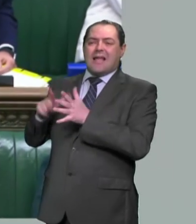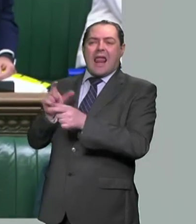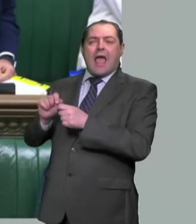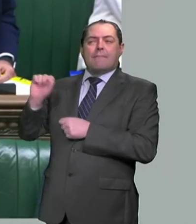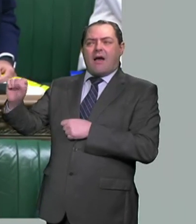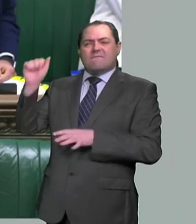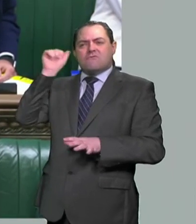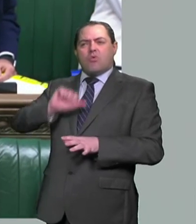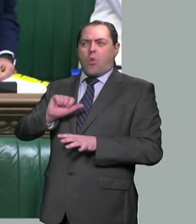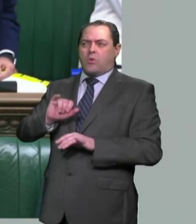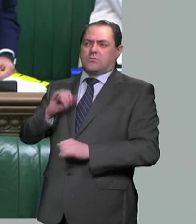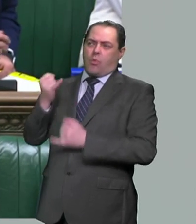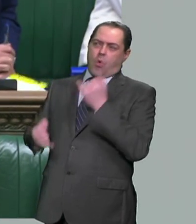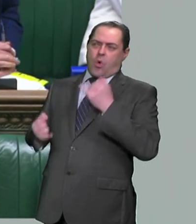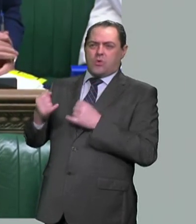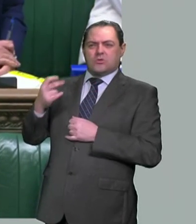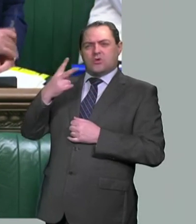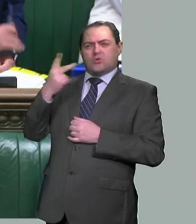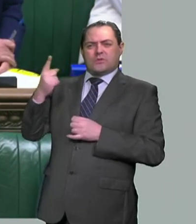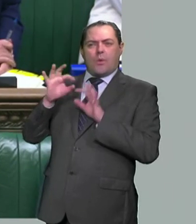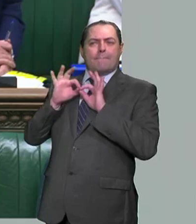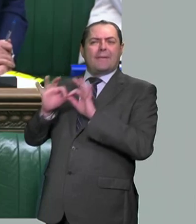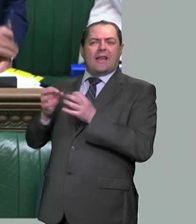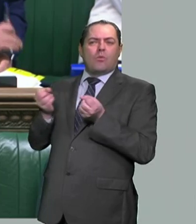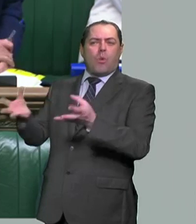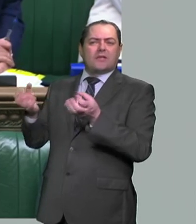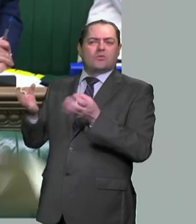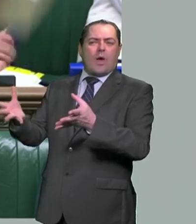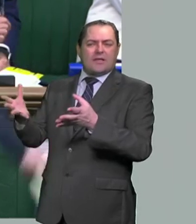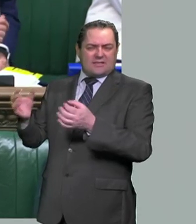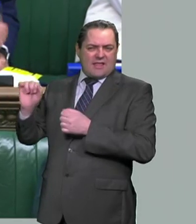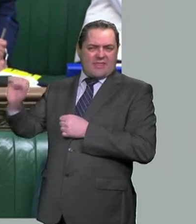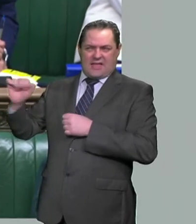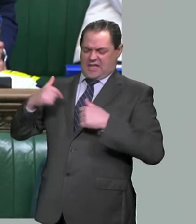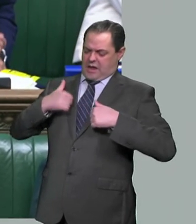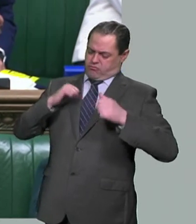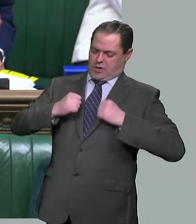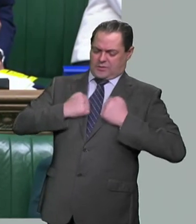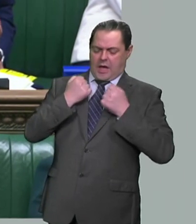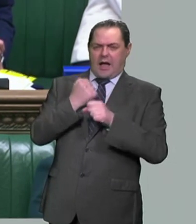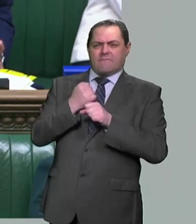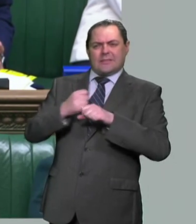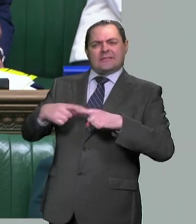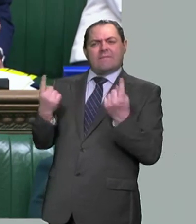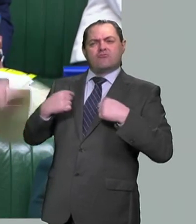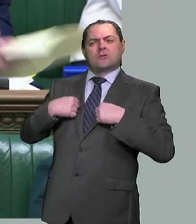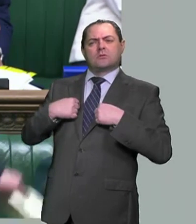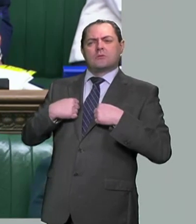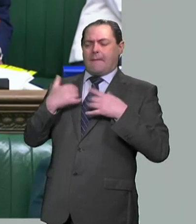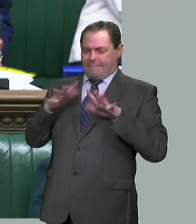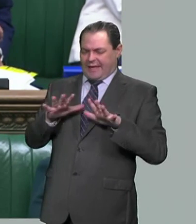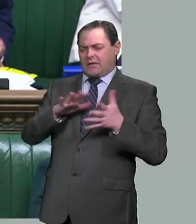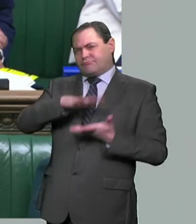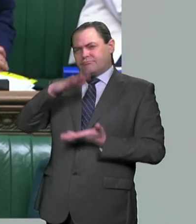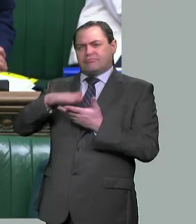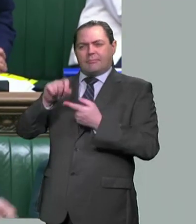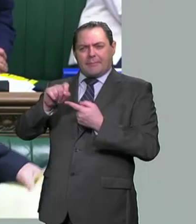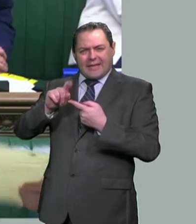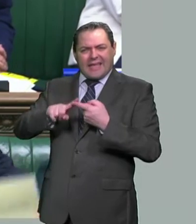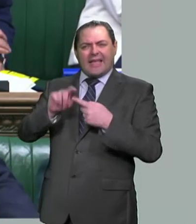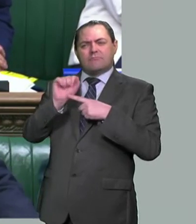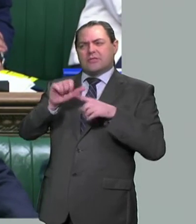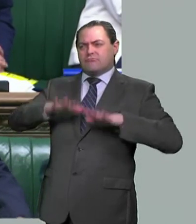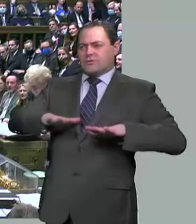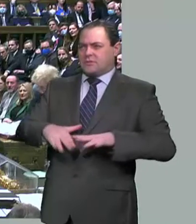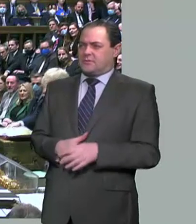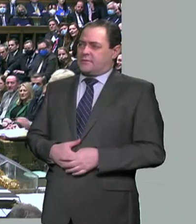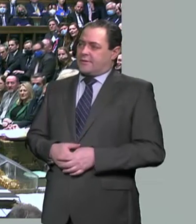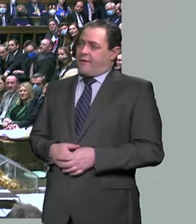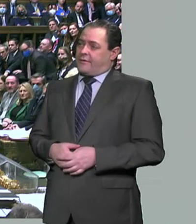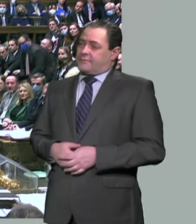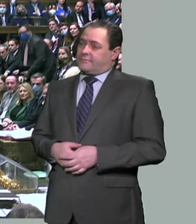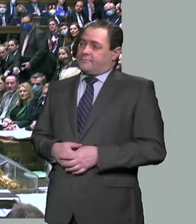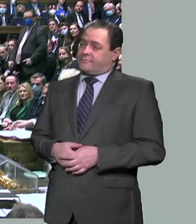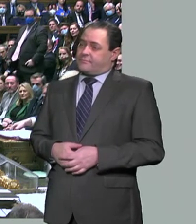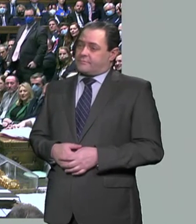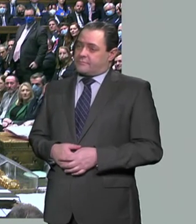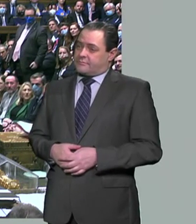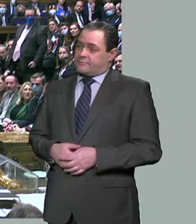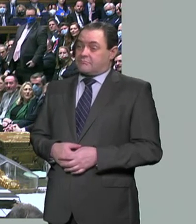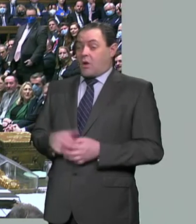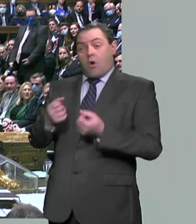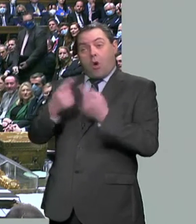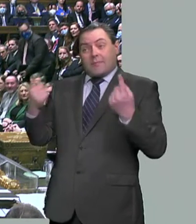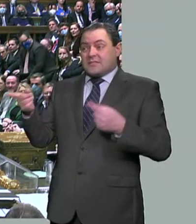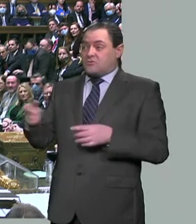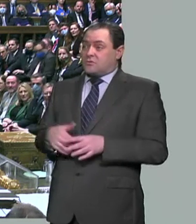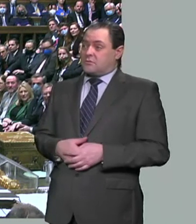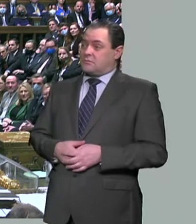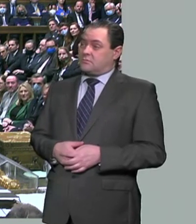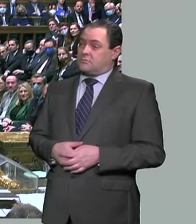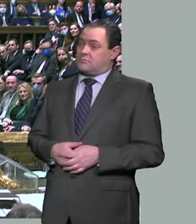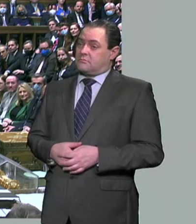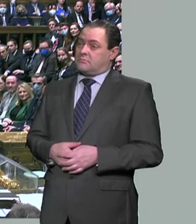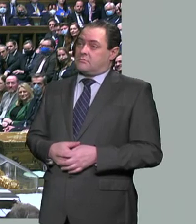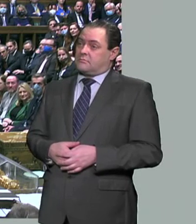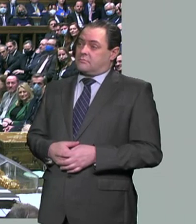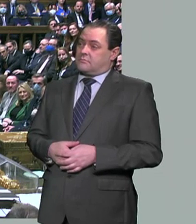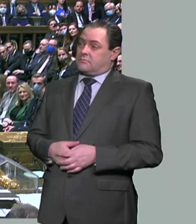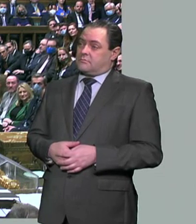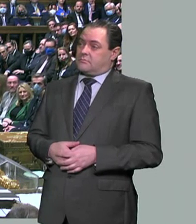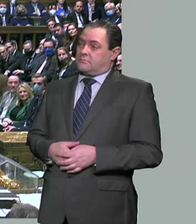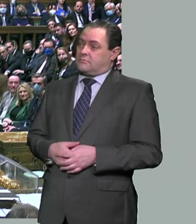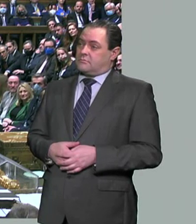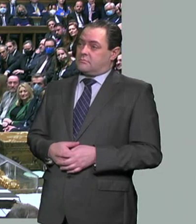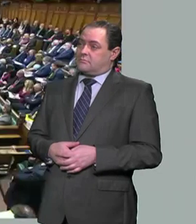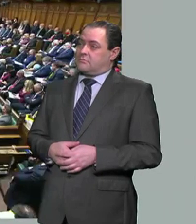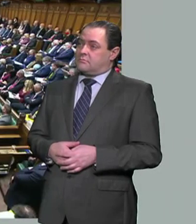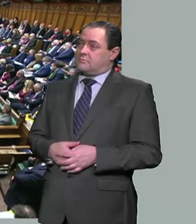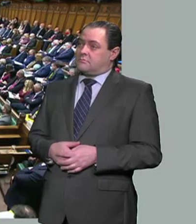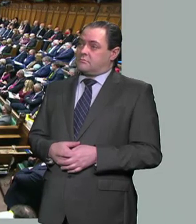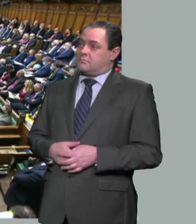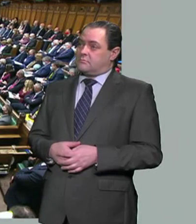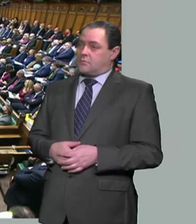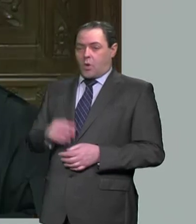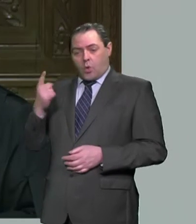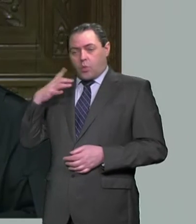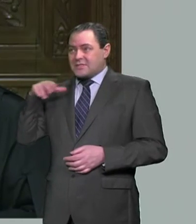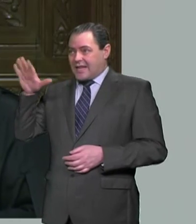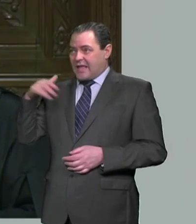I am proud of what this Government did to secure PPE and I am proud of the way we protected this country.